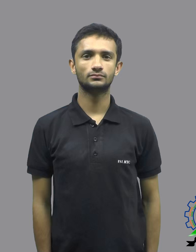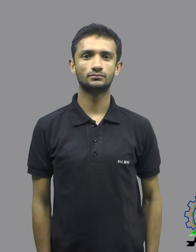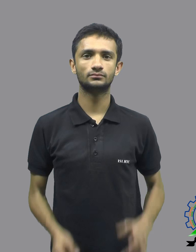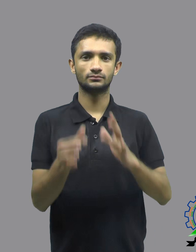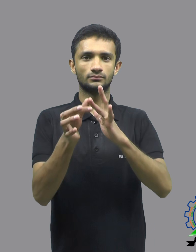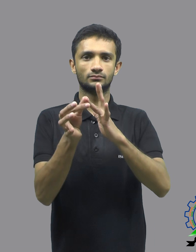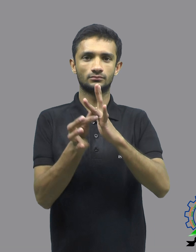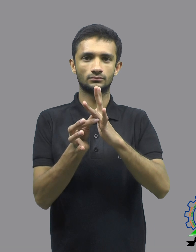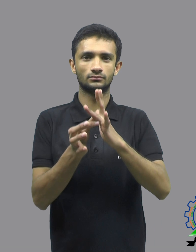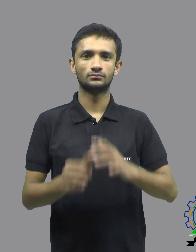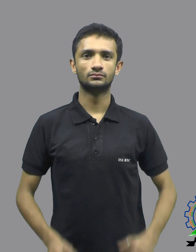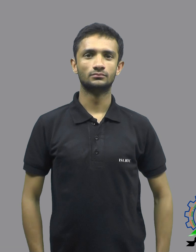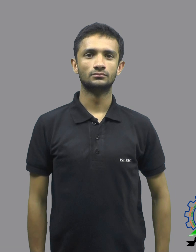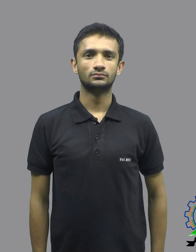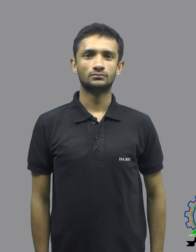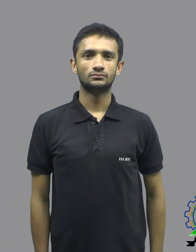Ring